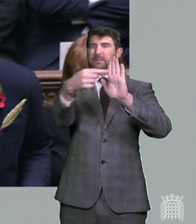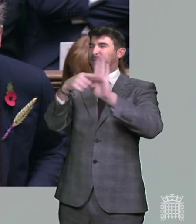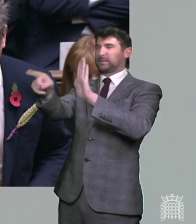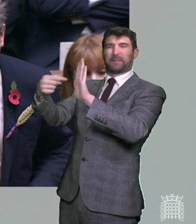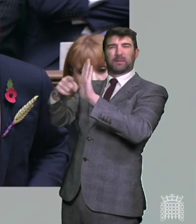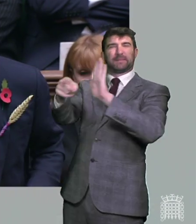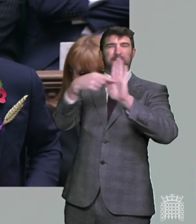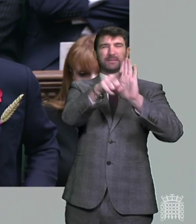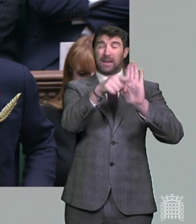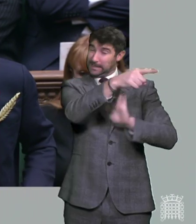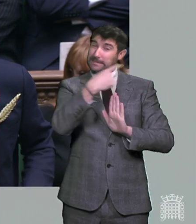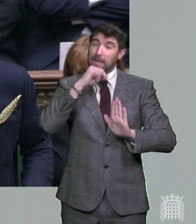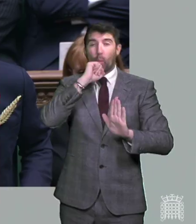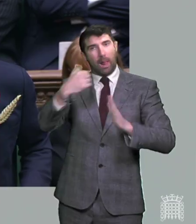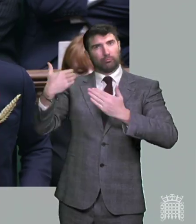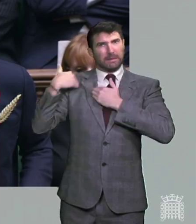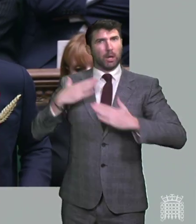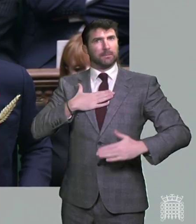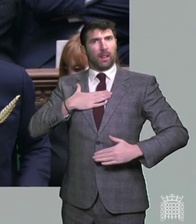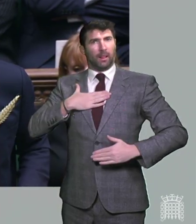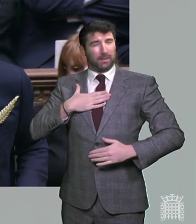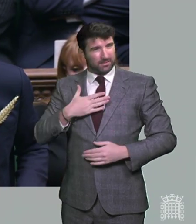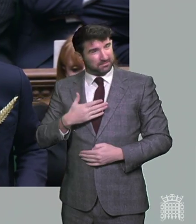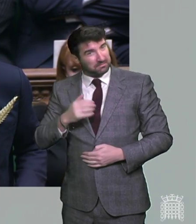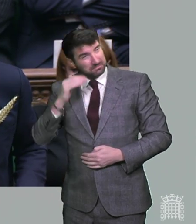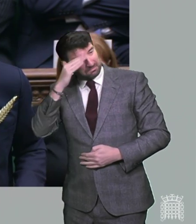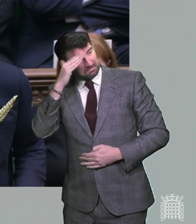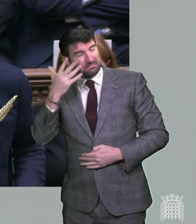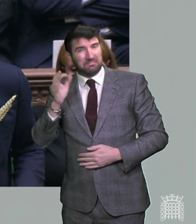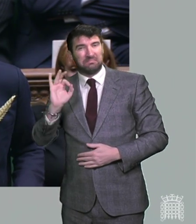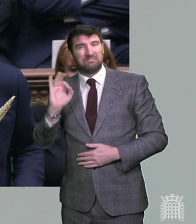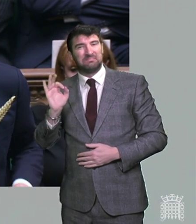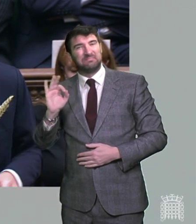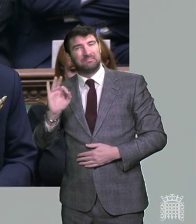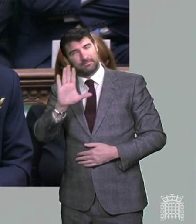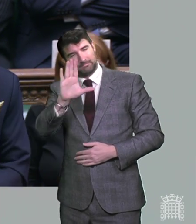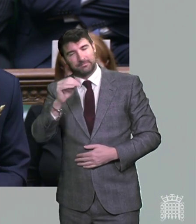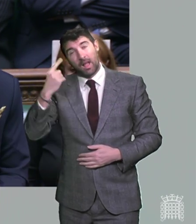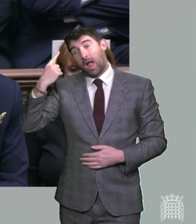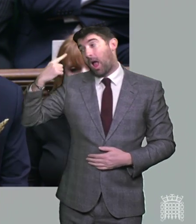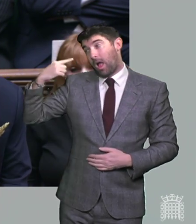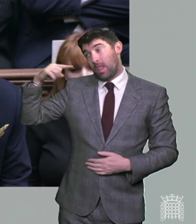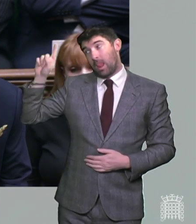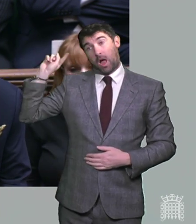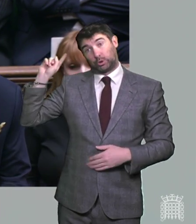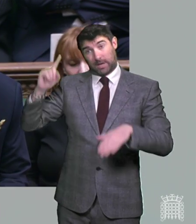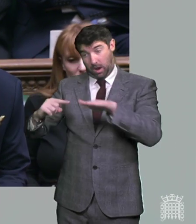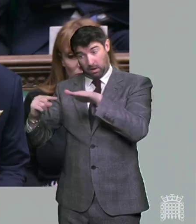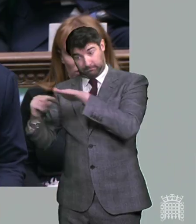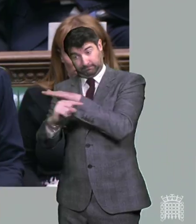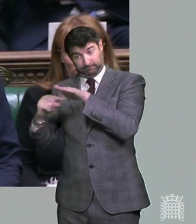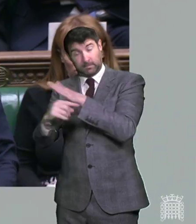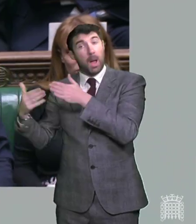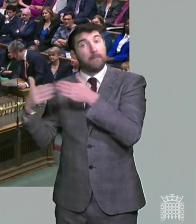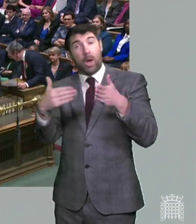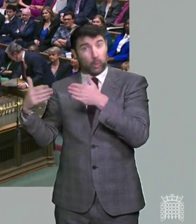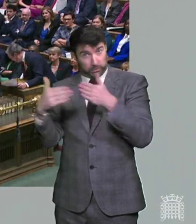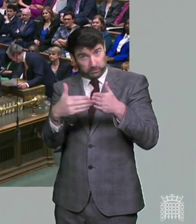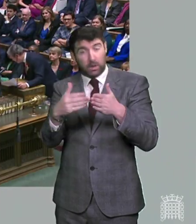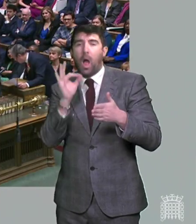Of all the people who arrived in small boats last year, how many asylum claims have been processed?